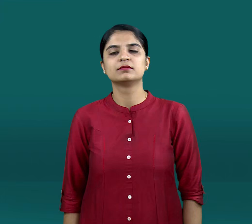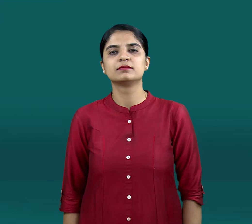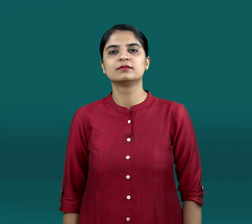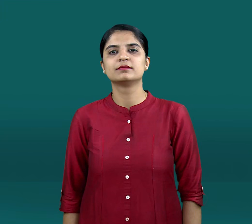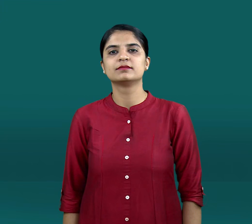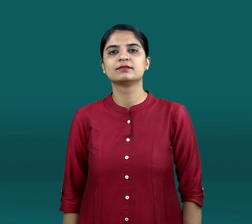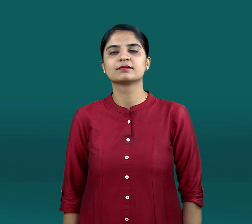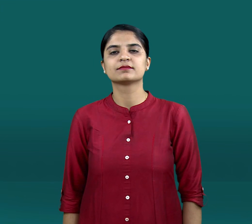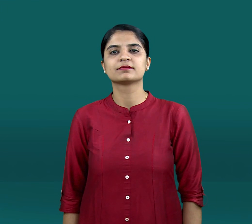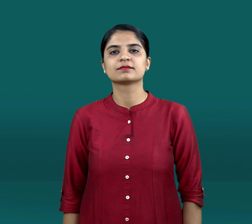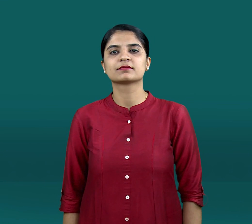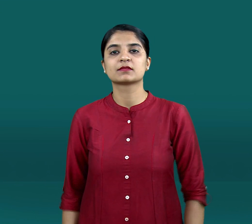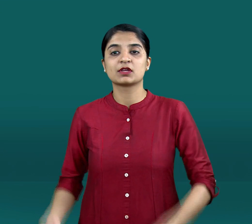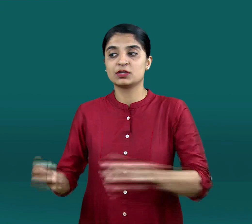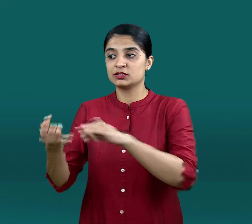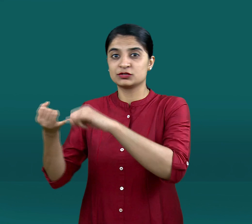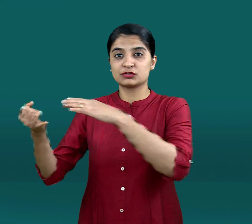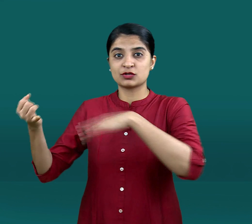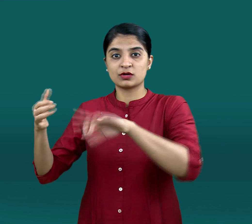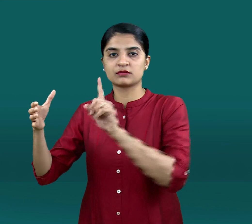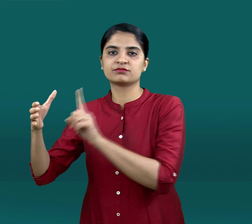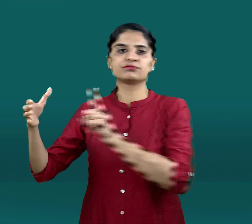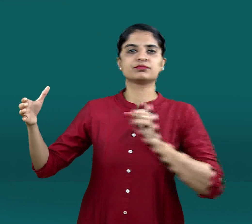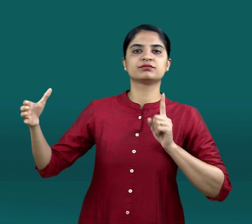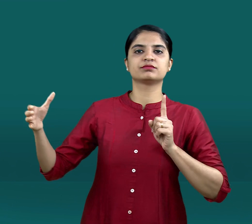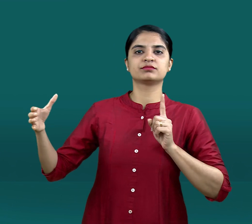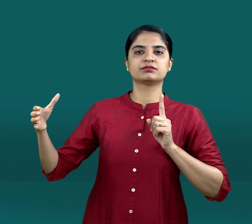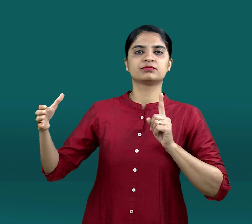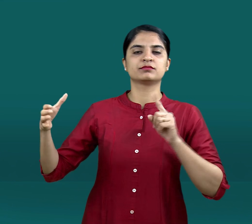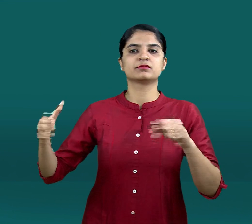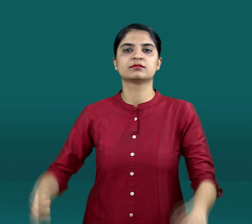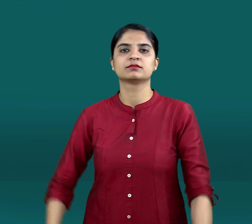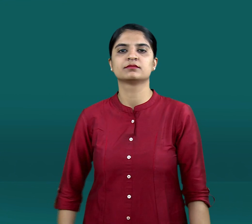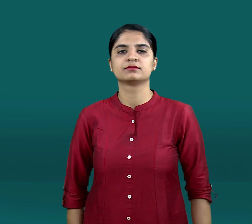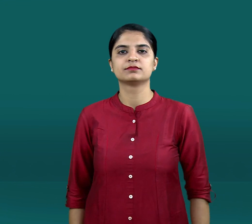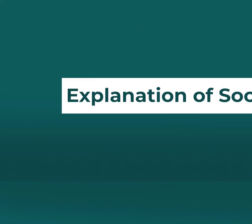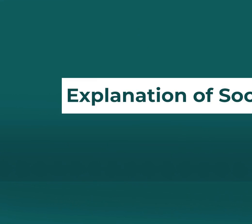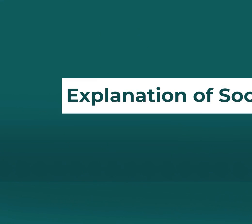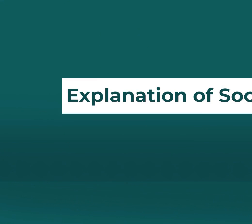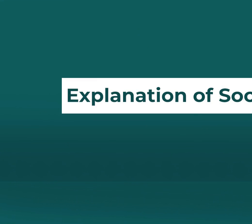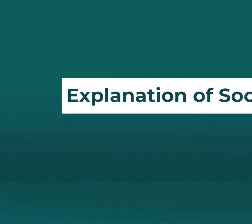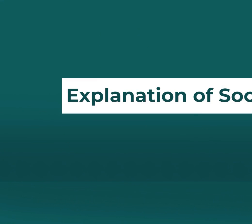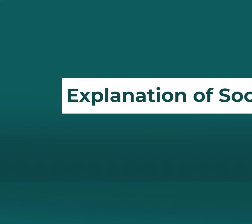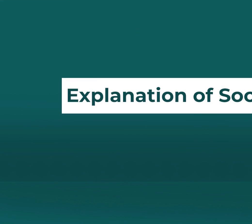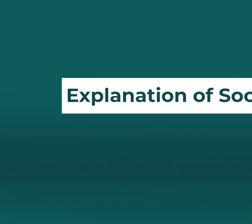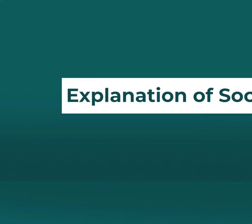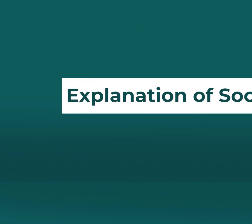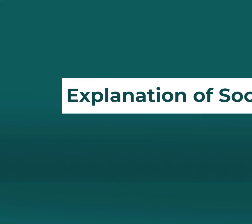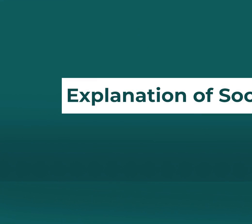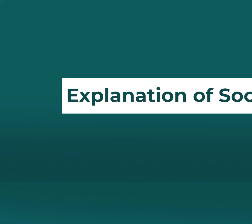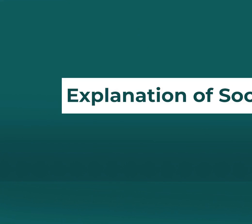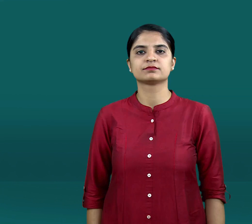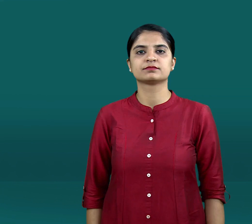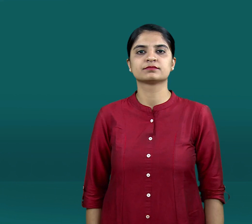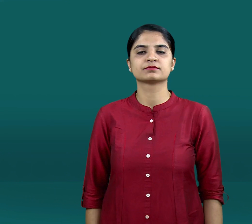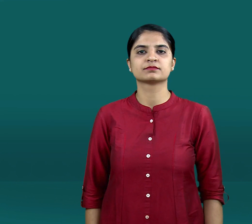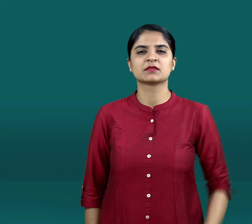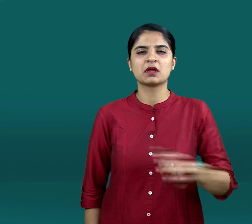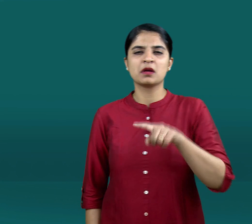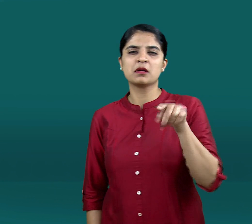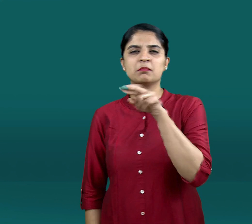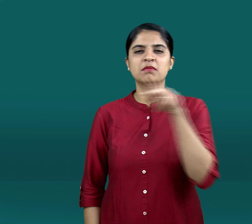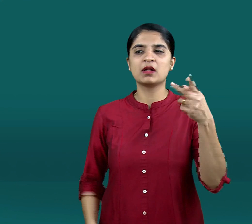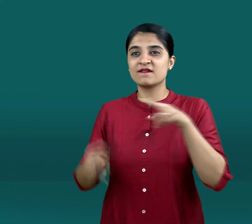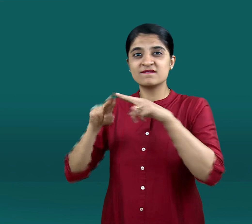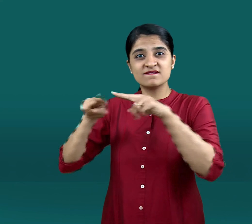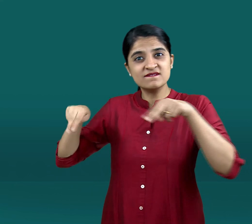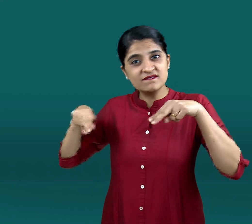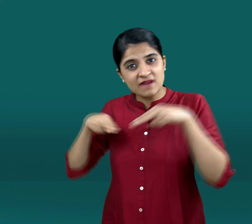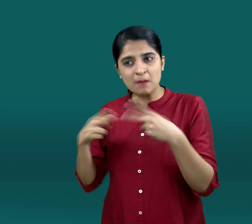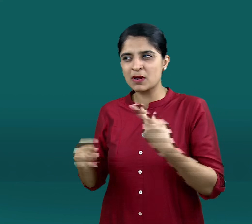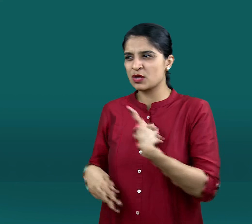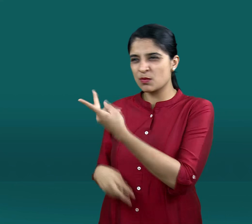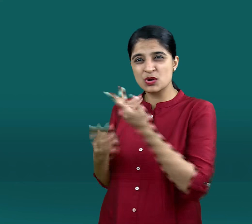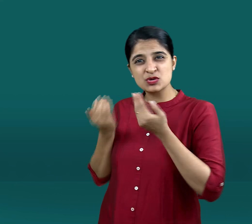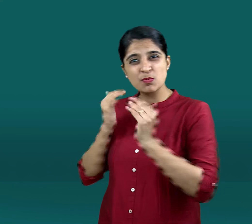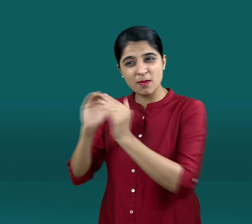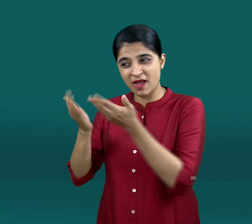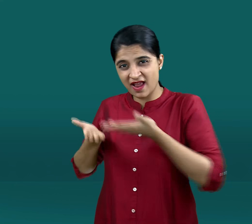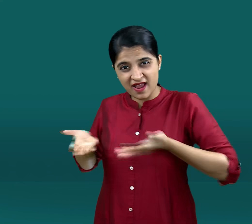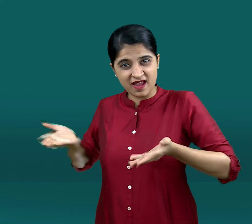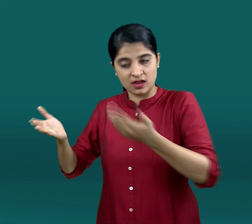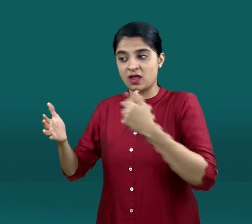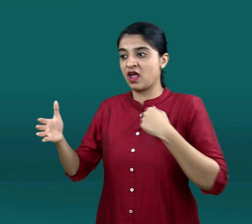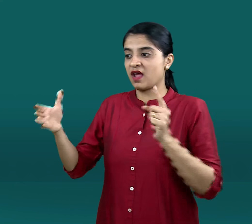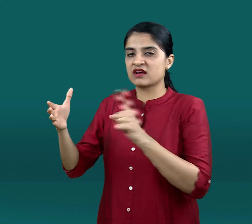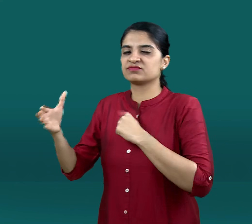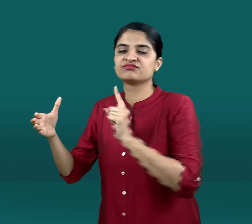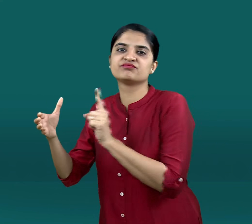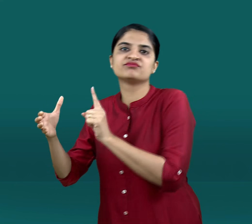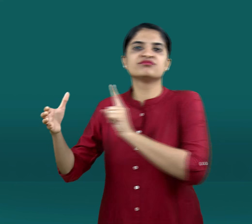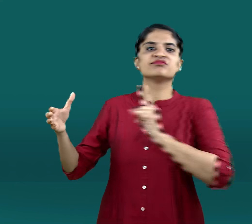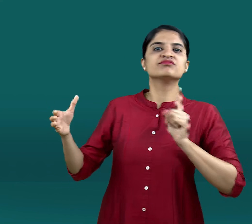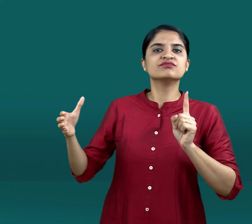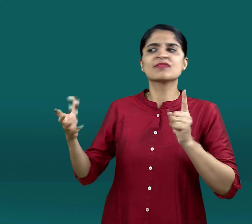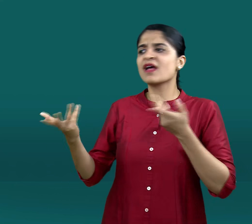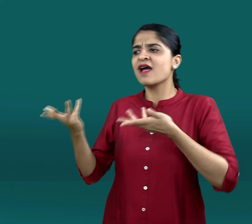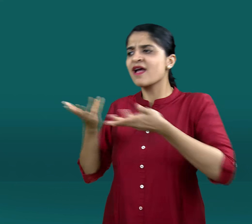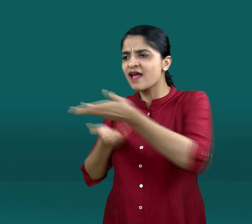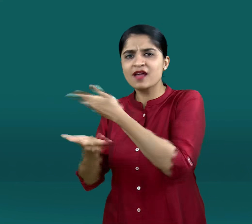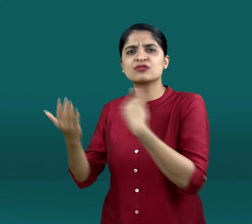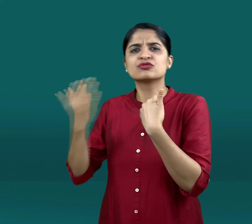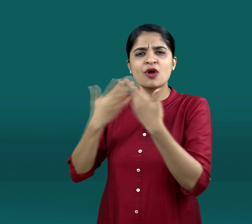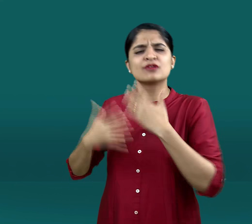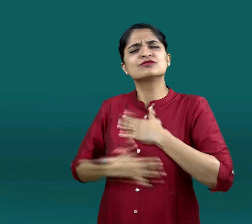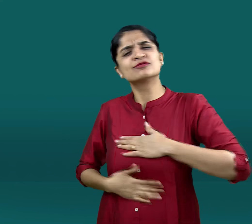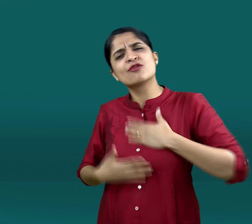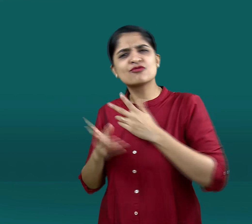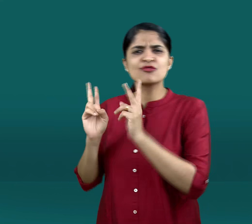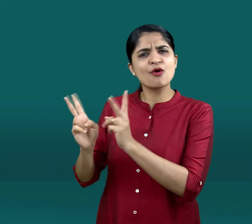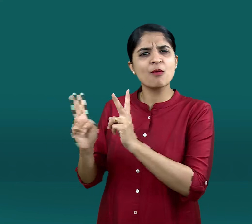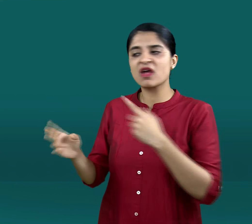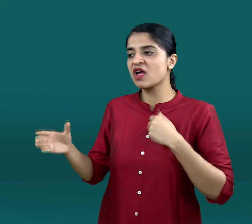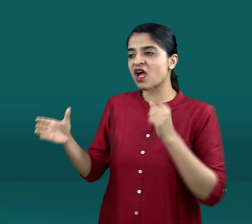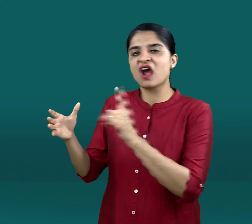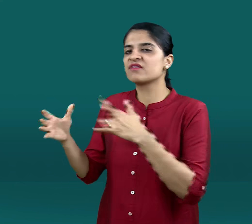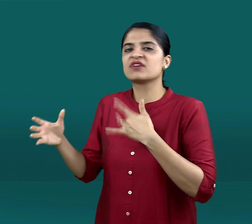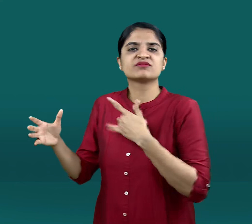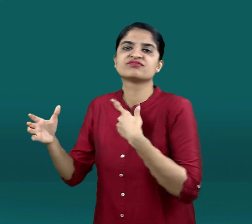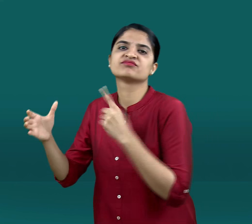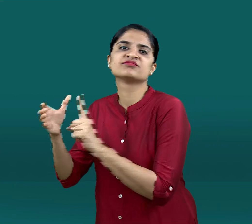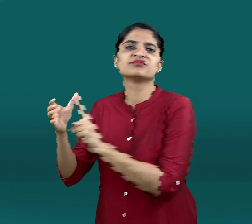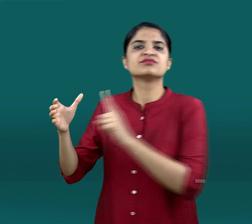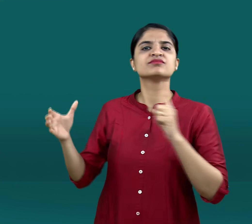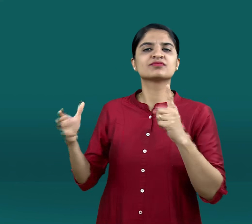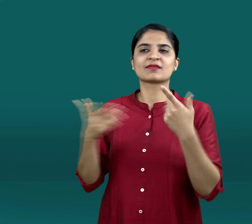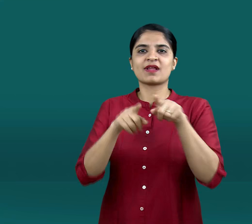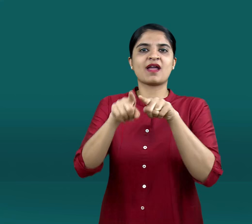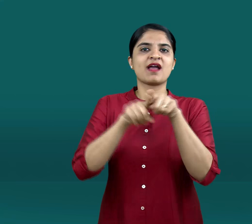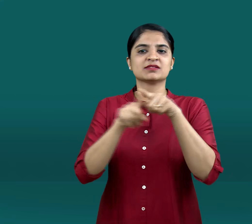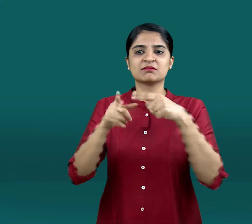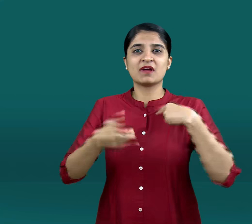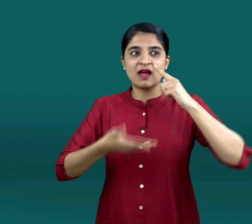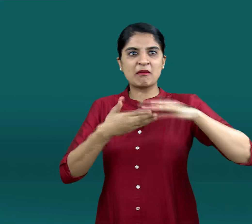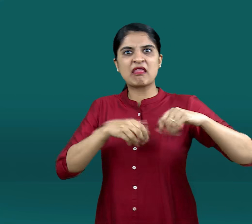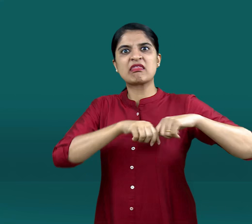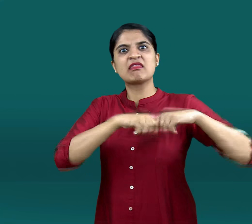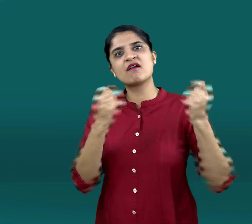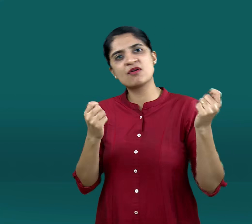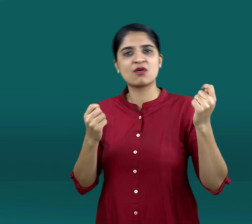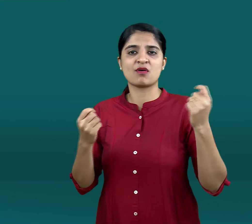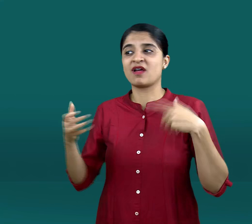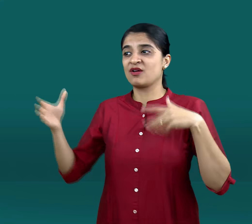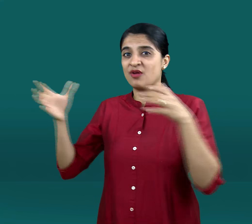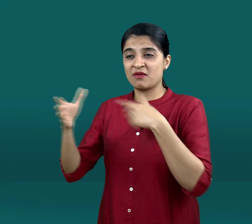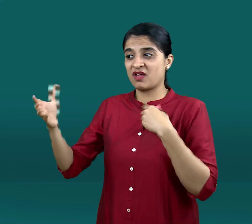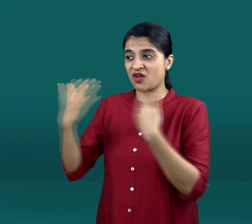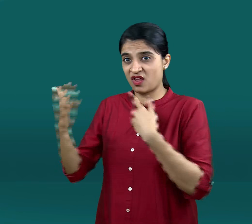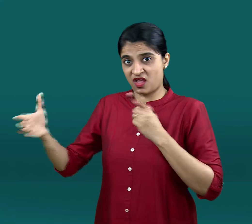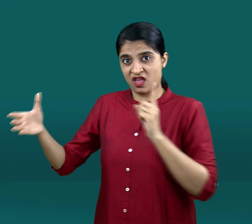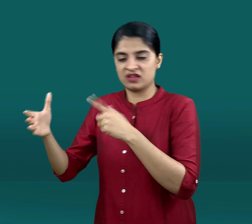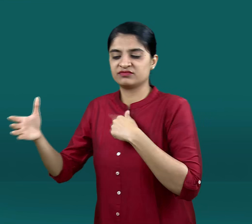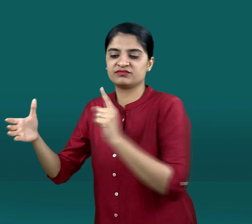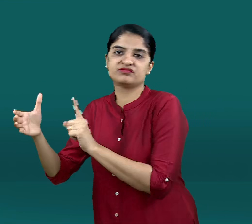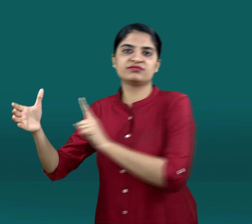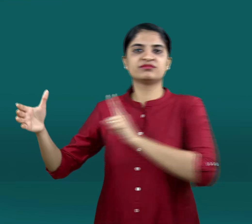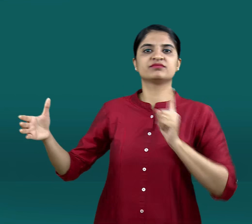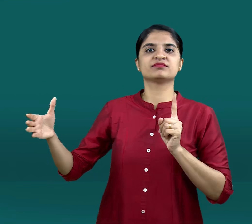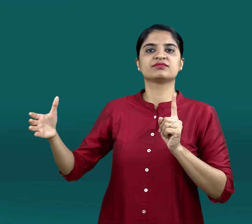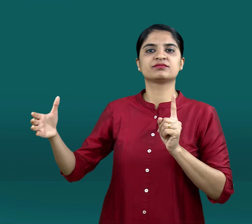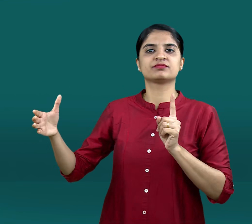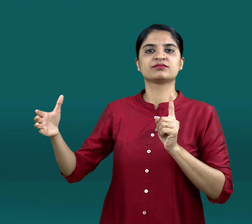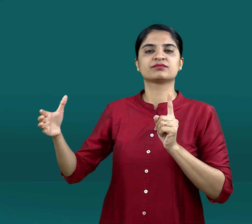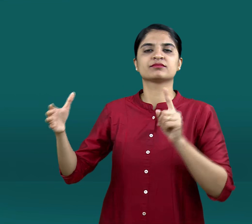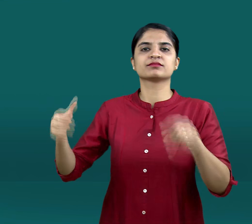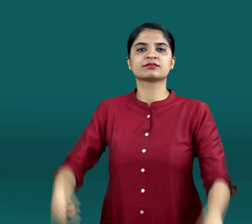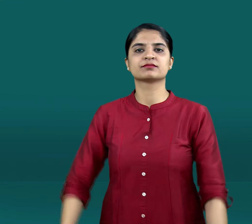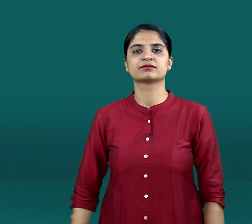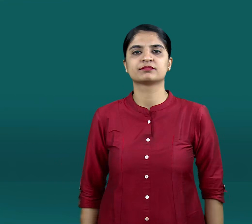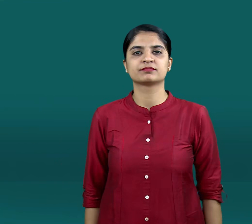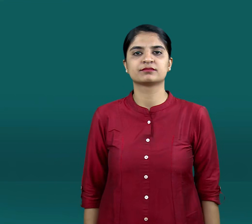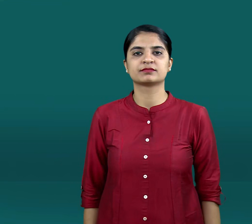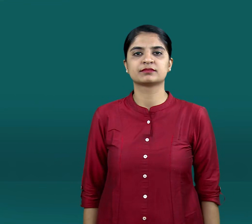Social withdrawal